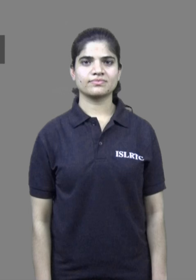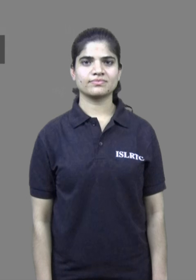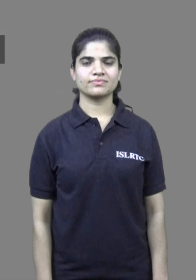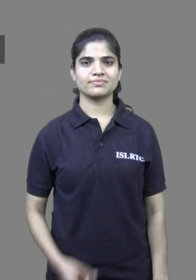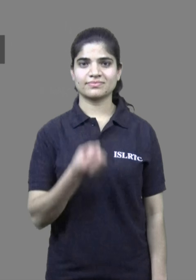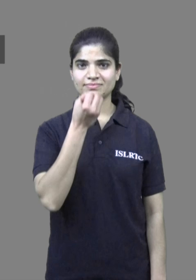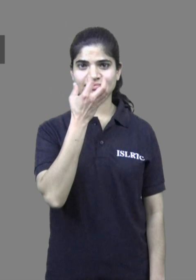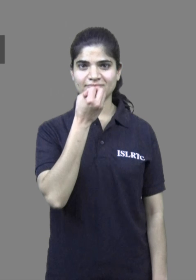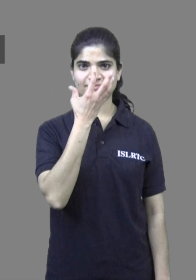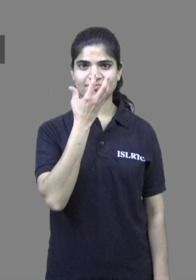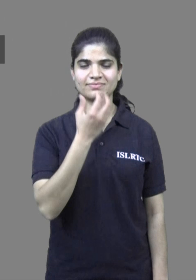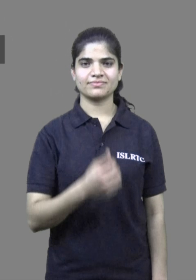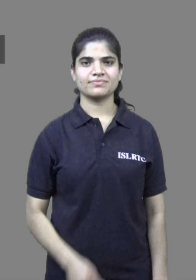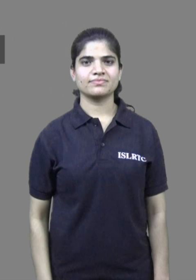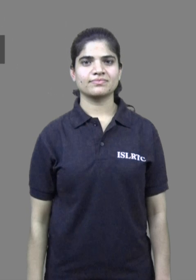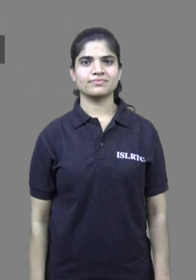Bharatiya Janata Party (BJP)